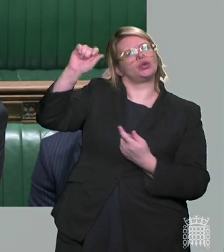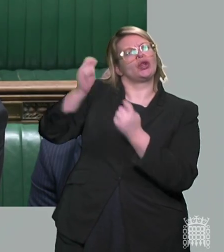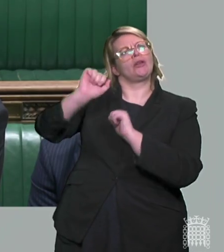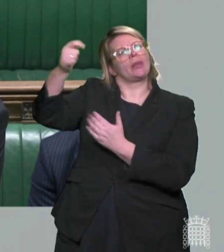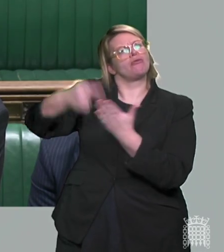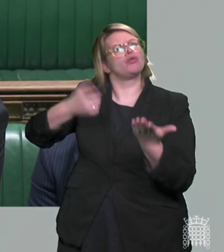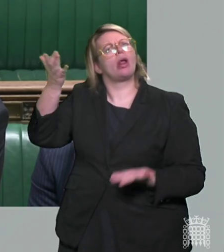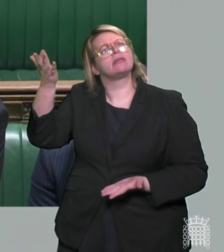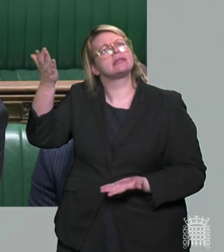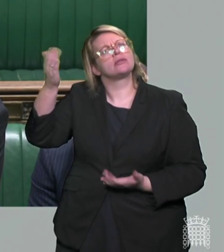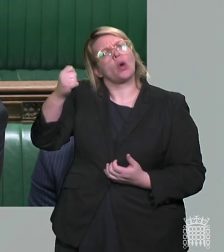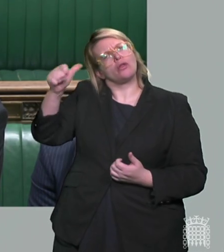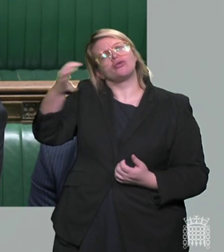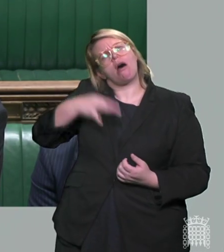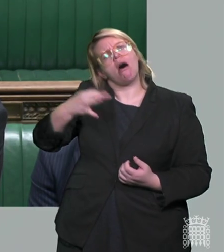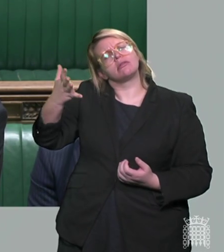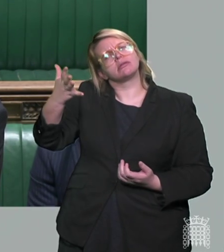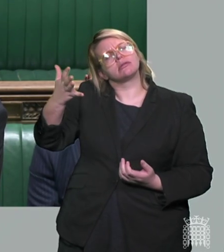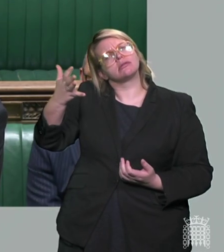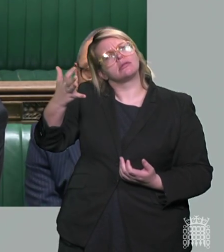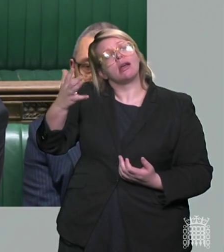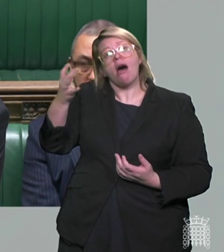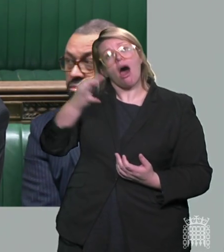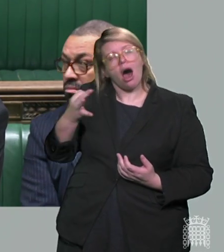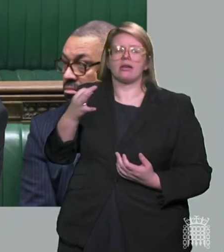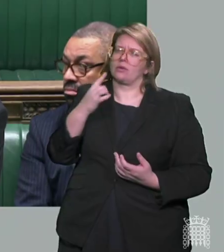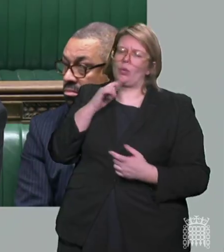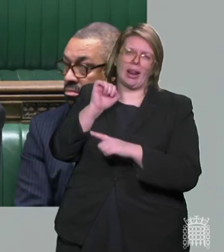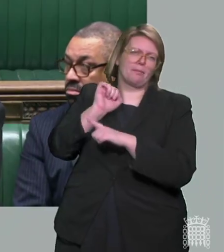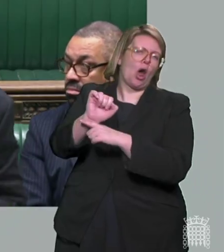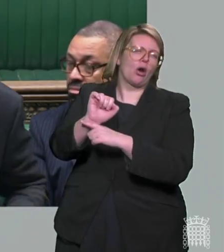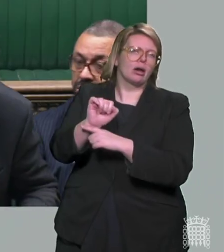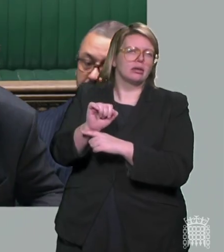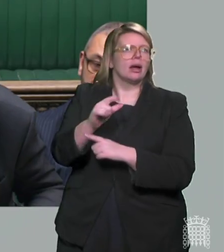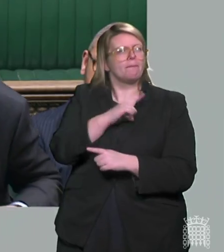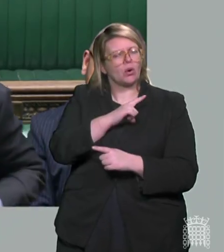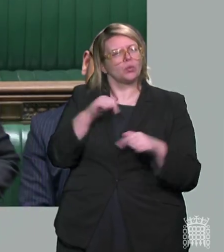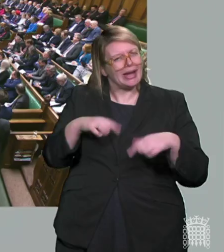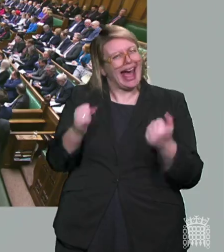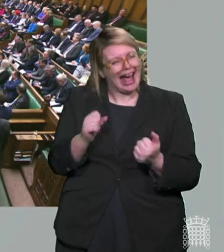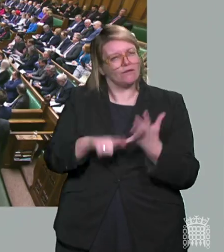The exemption bar is very high indeed, otherwise what is the point of the UKIM?